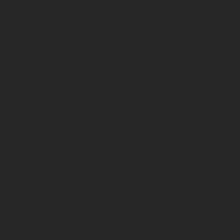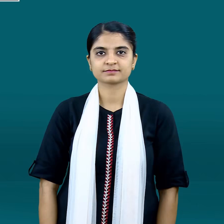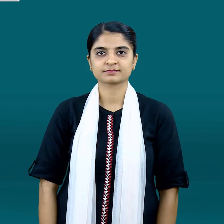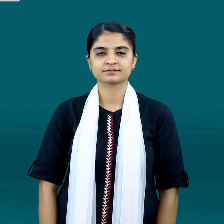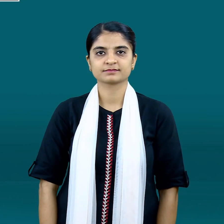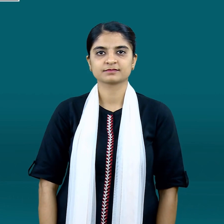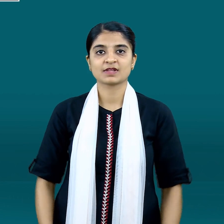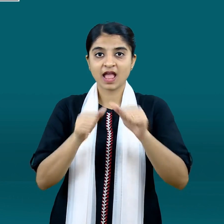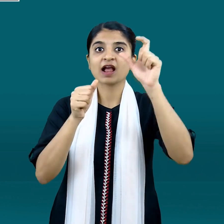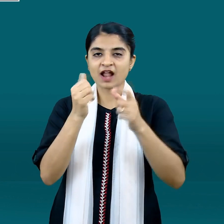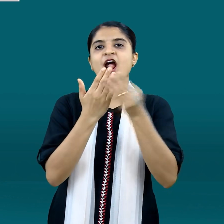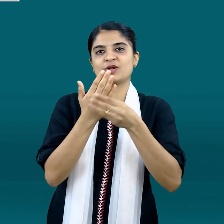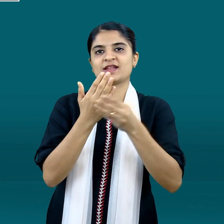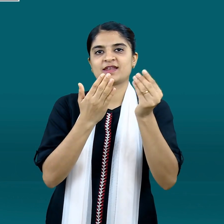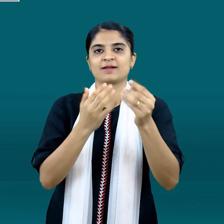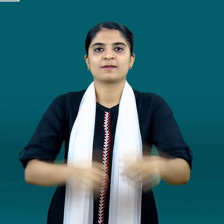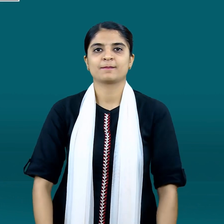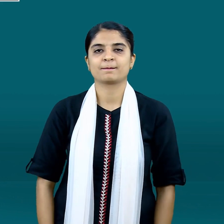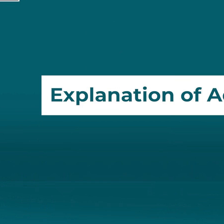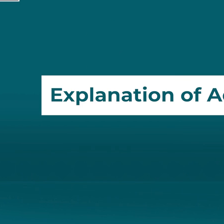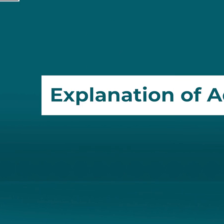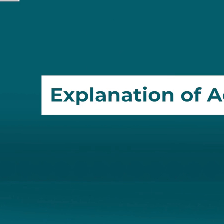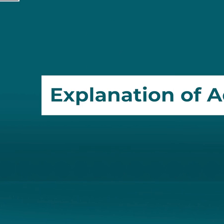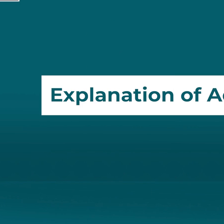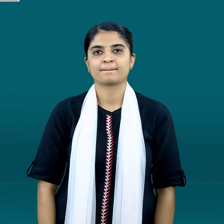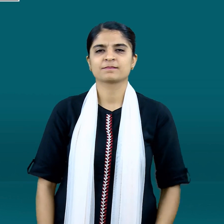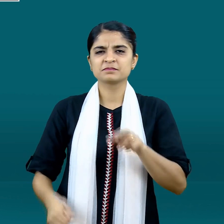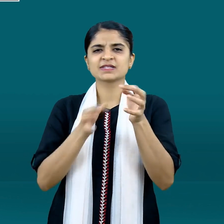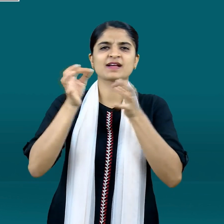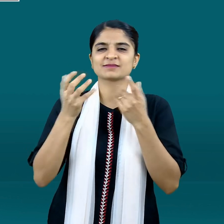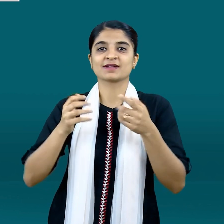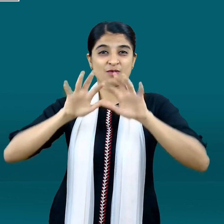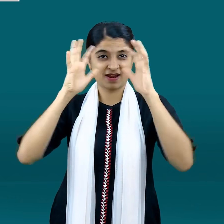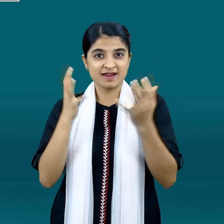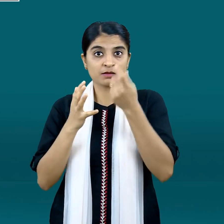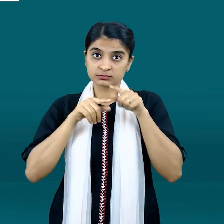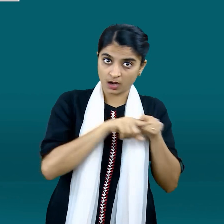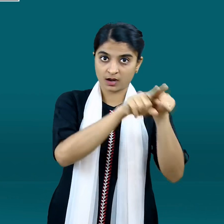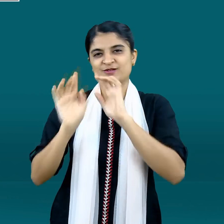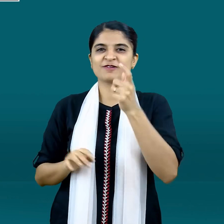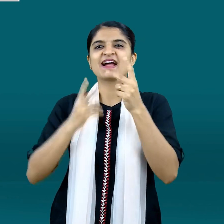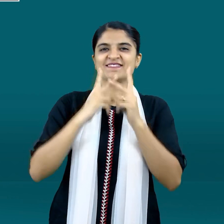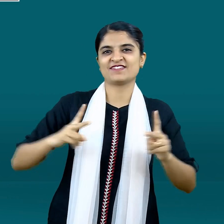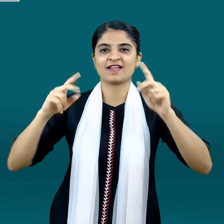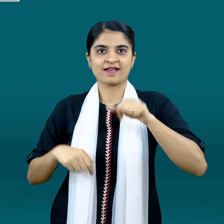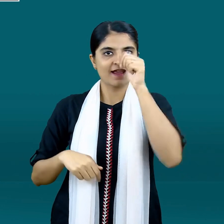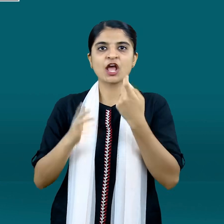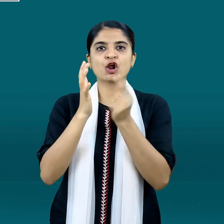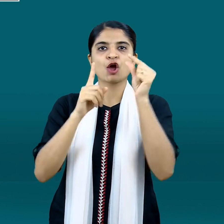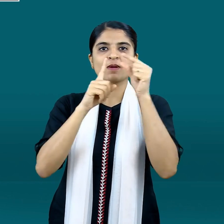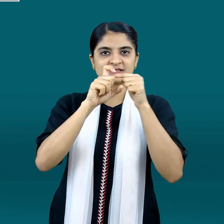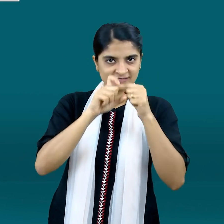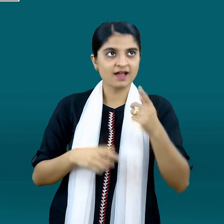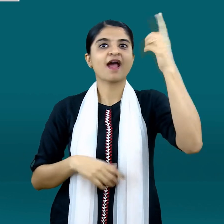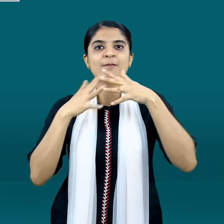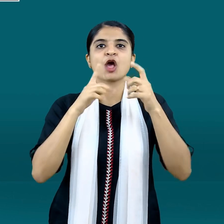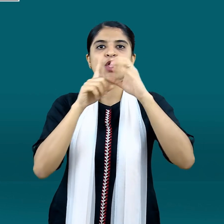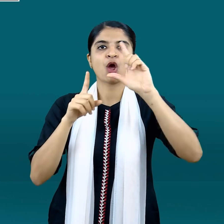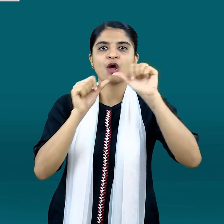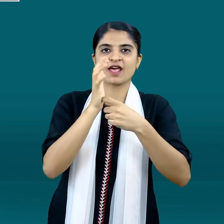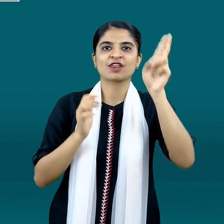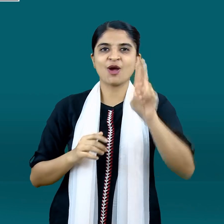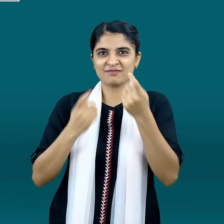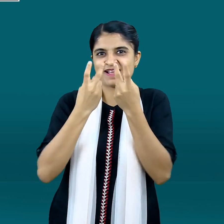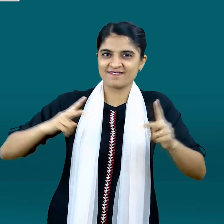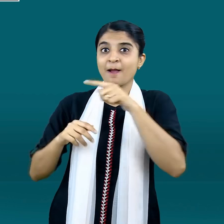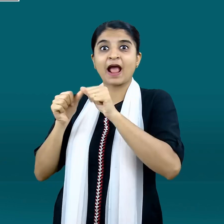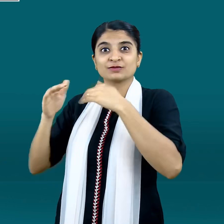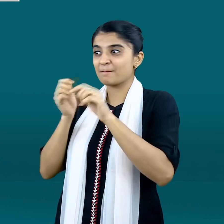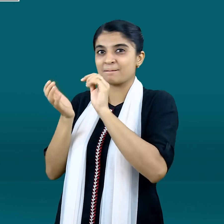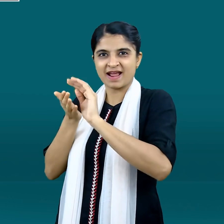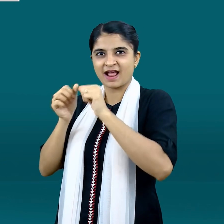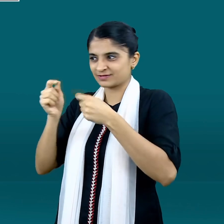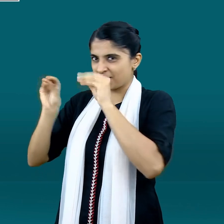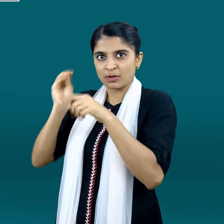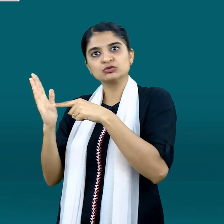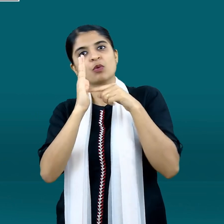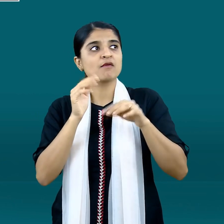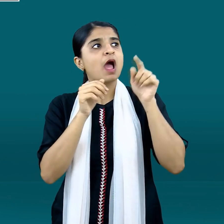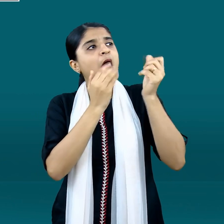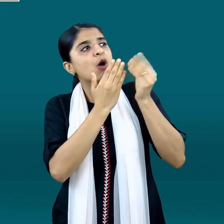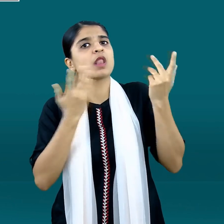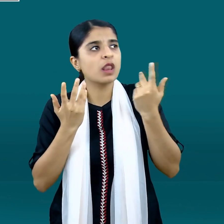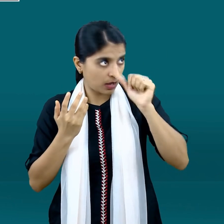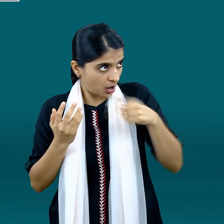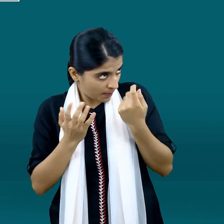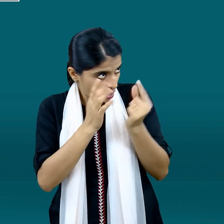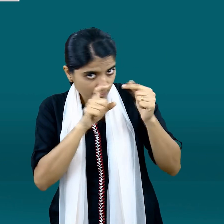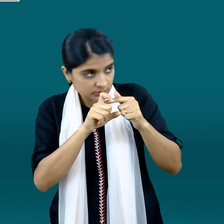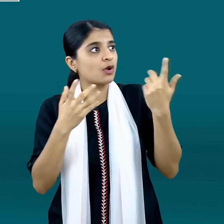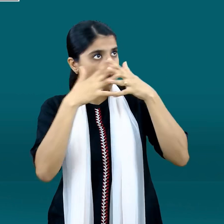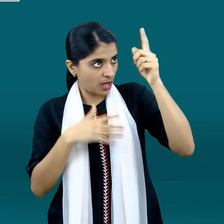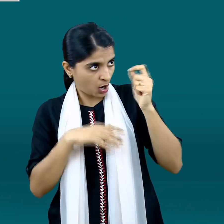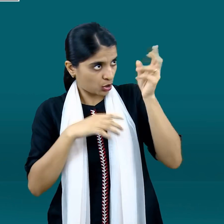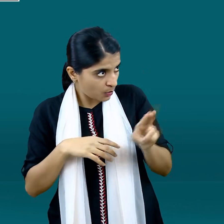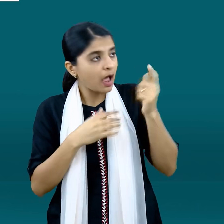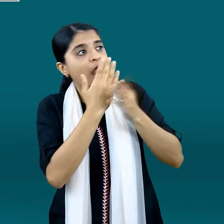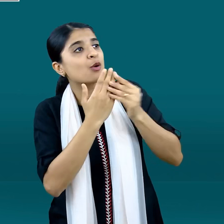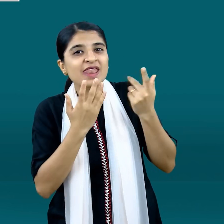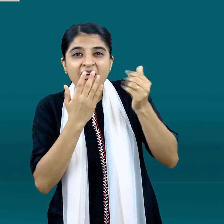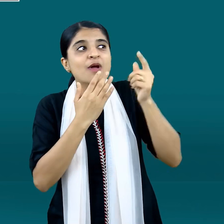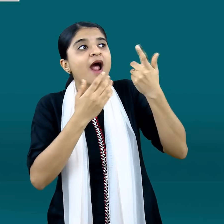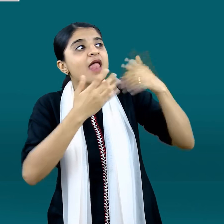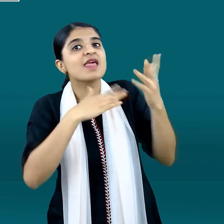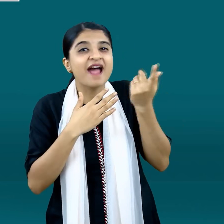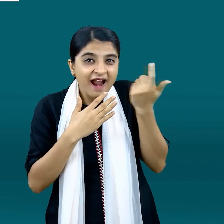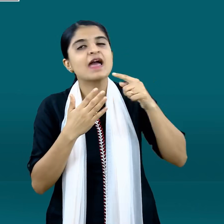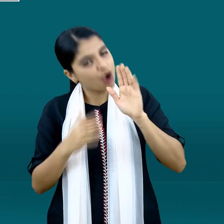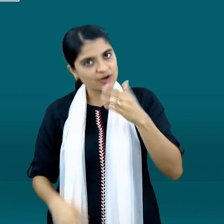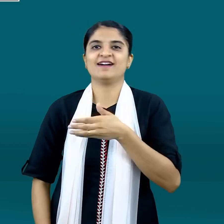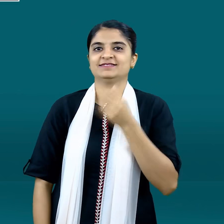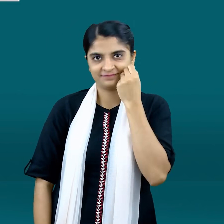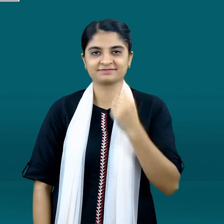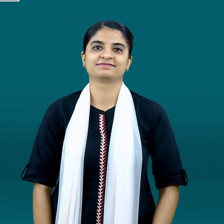Account currency